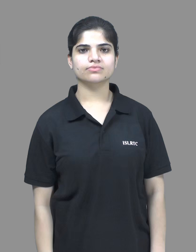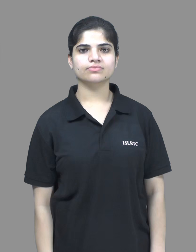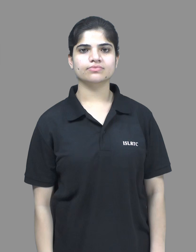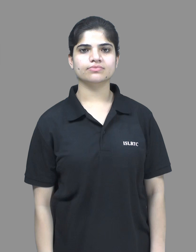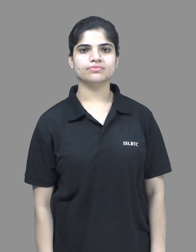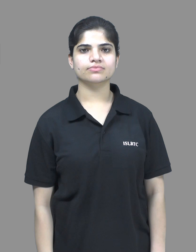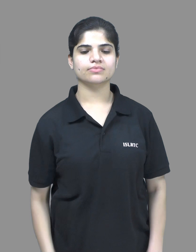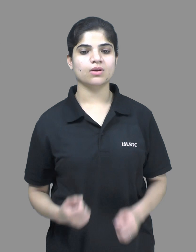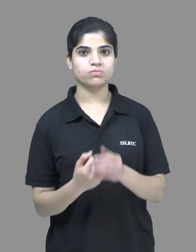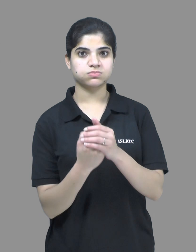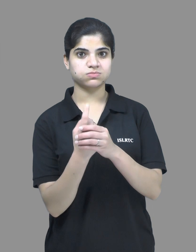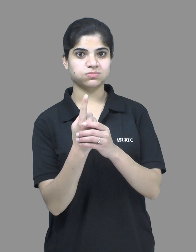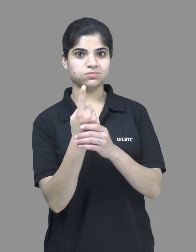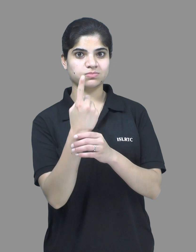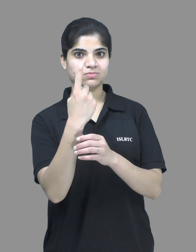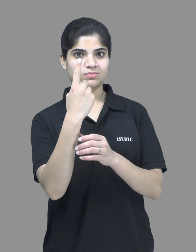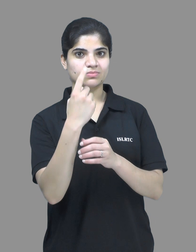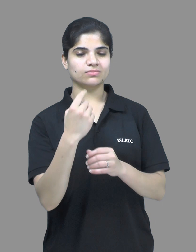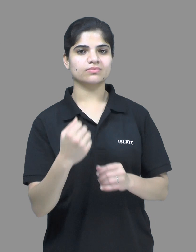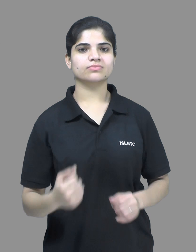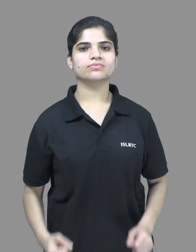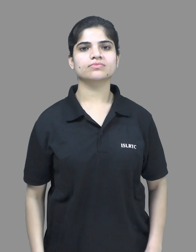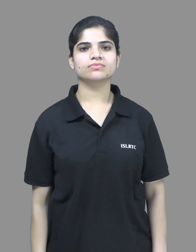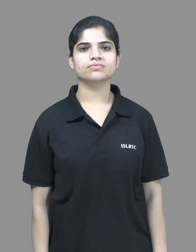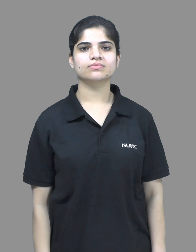Grow (Plants)